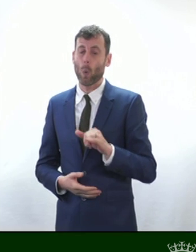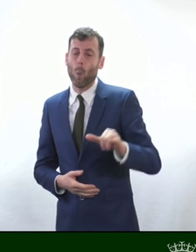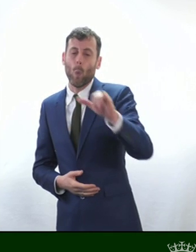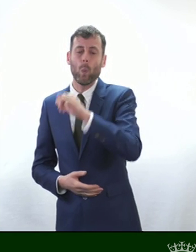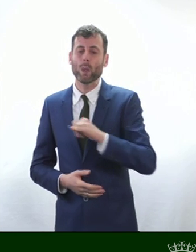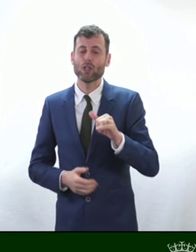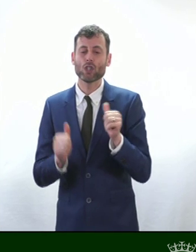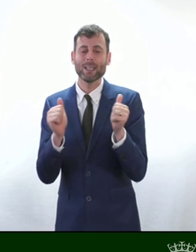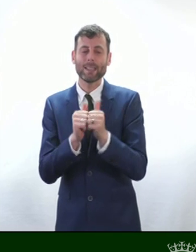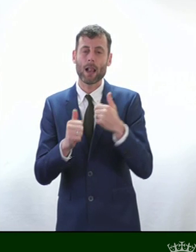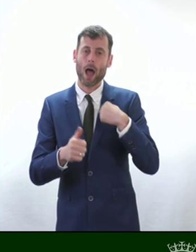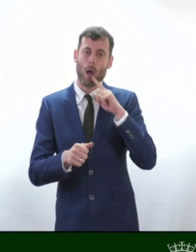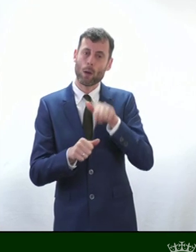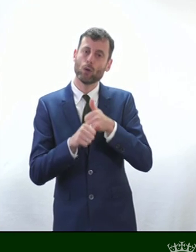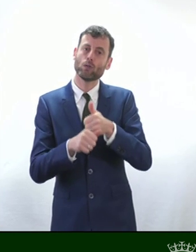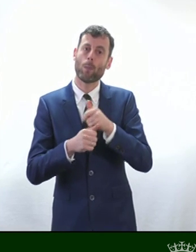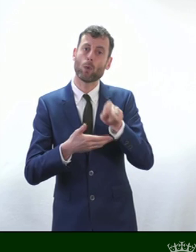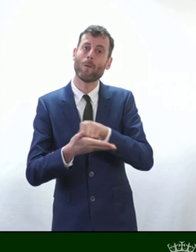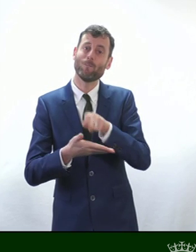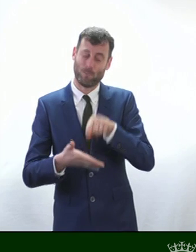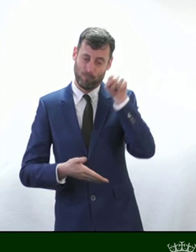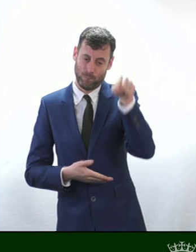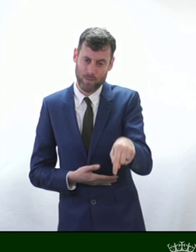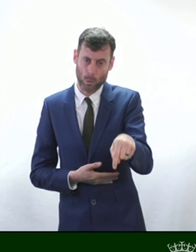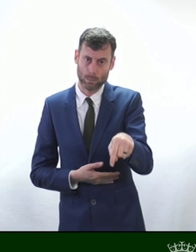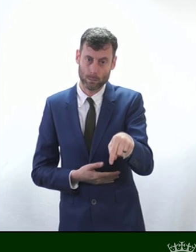Secure the deal, Prime Minister; you promised it.